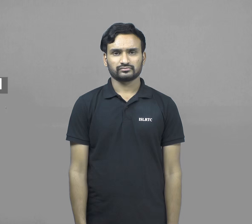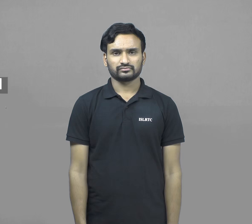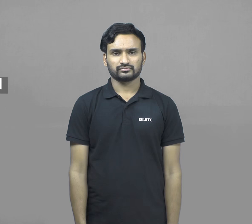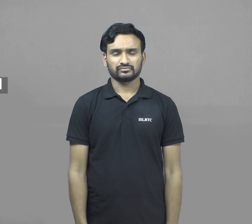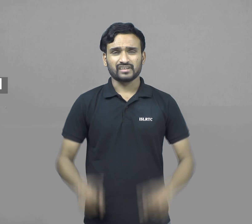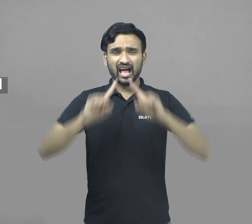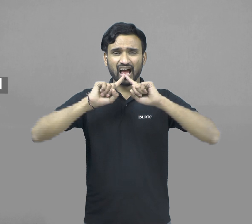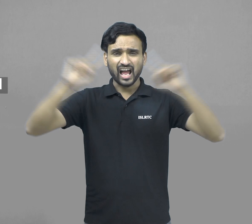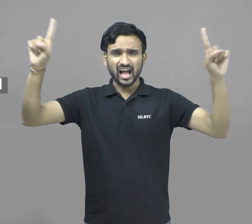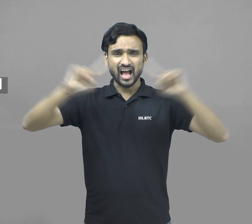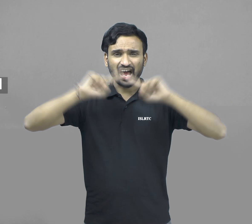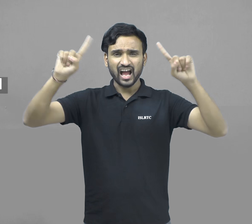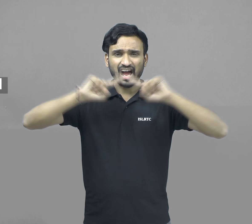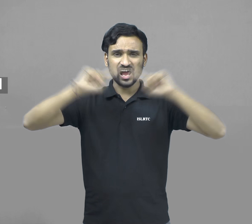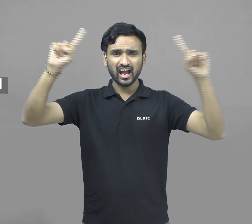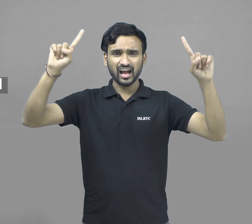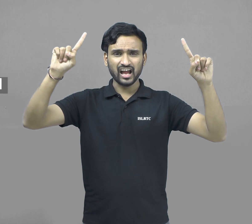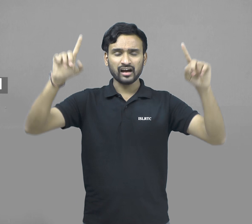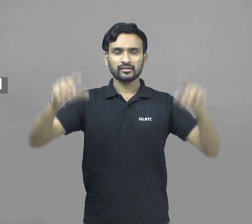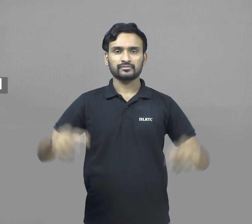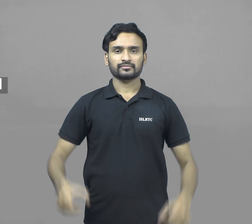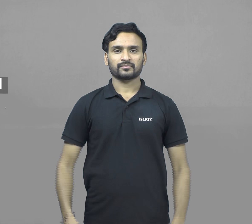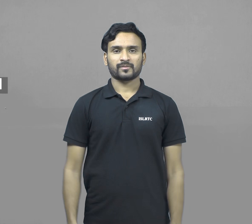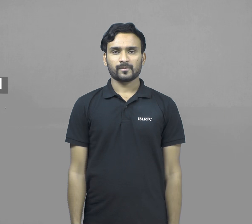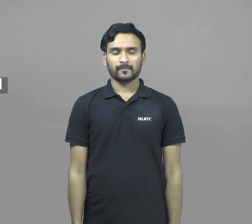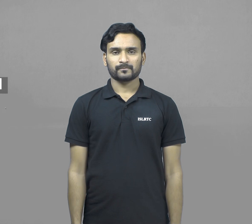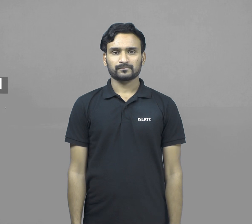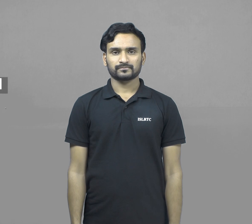Loud